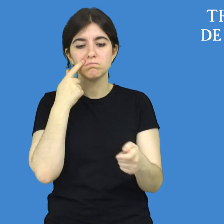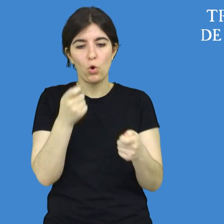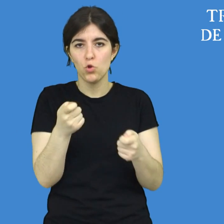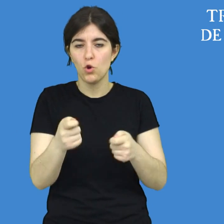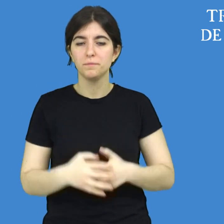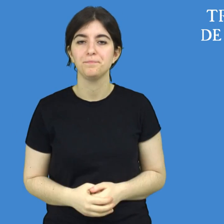control